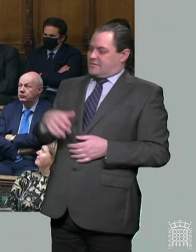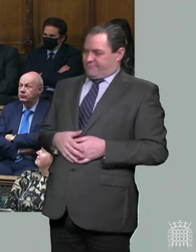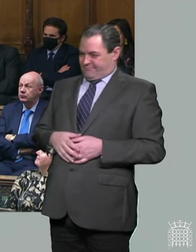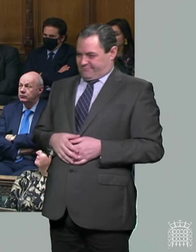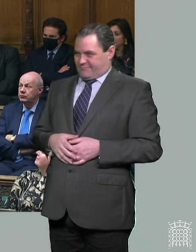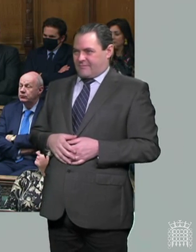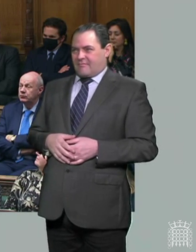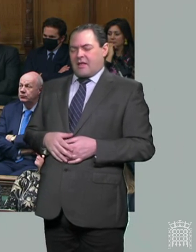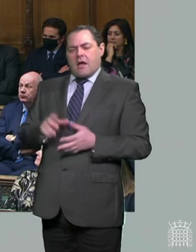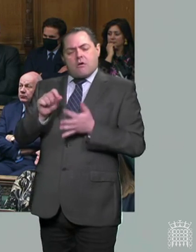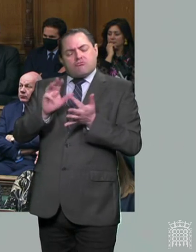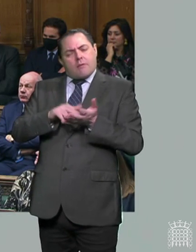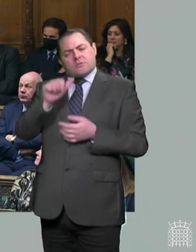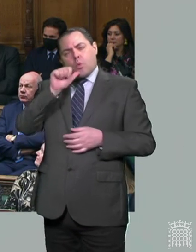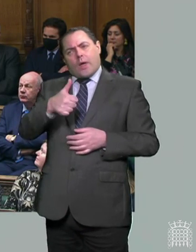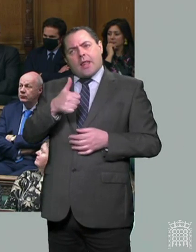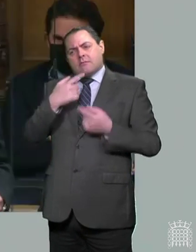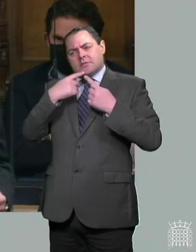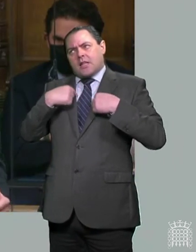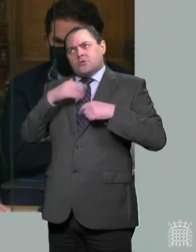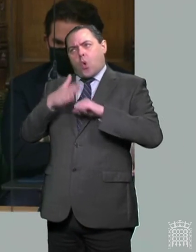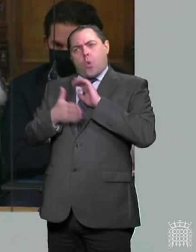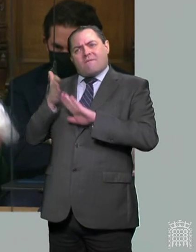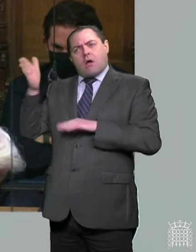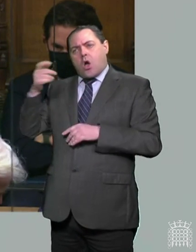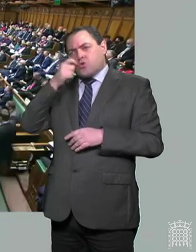Will the Prime Minister brief us on his visit to Ukraine?